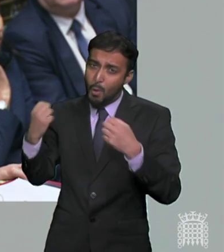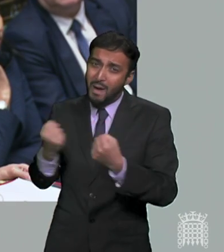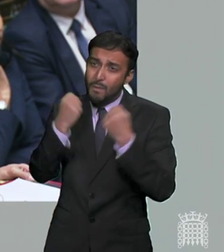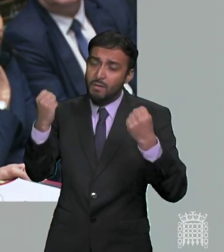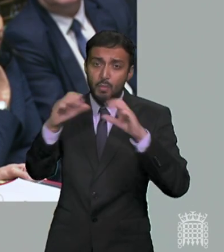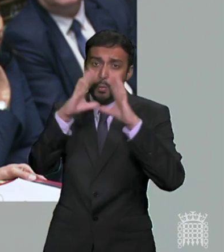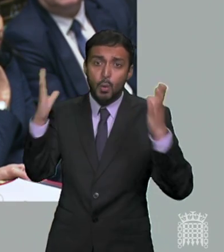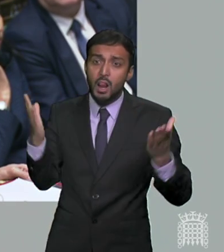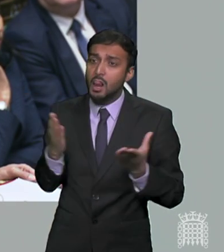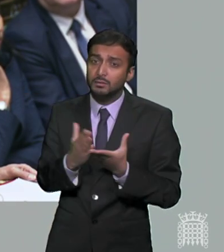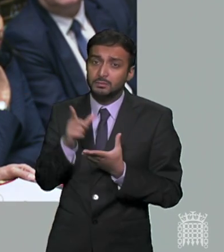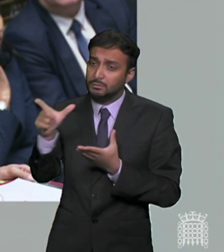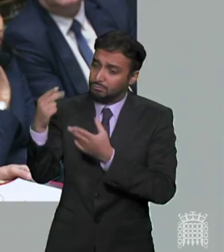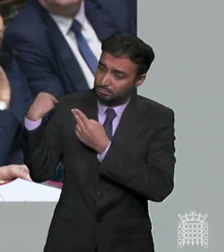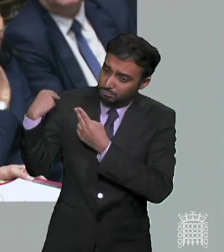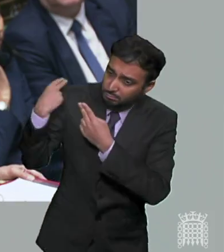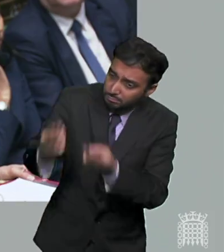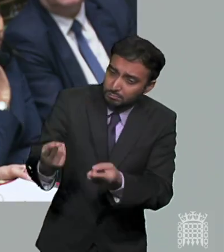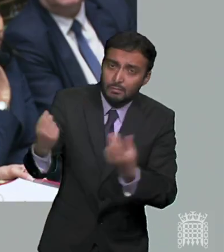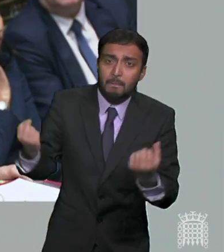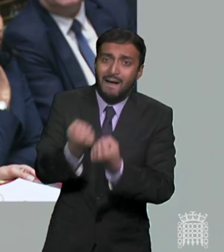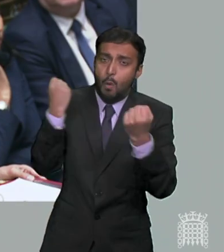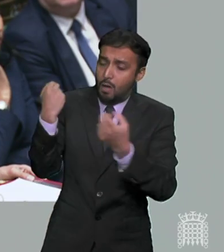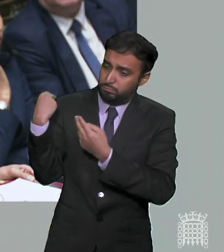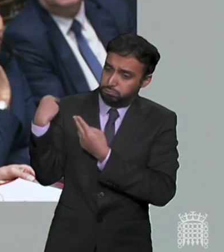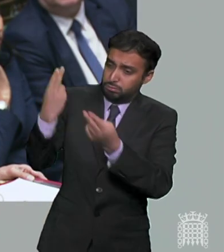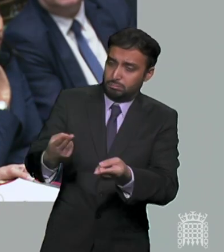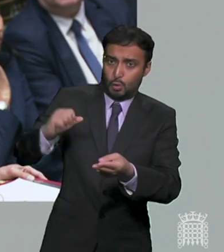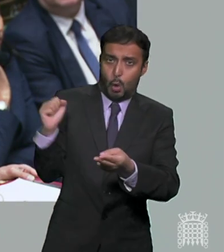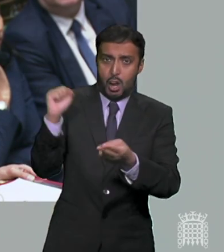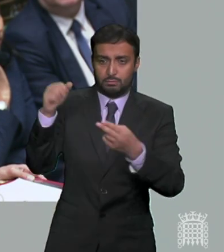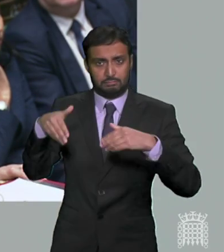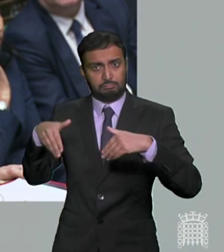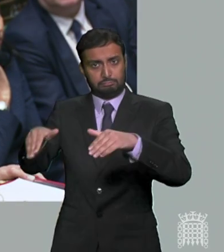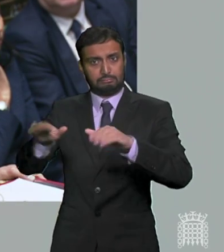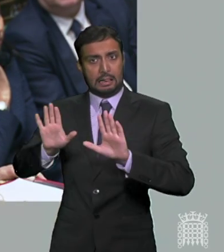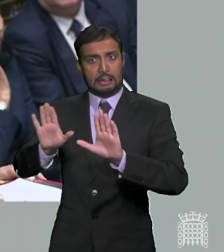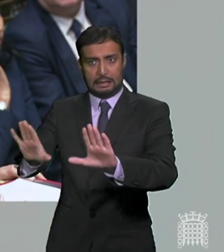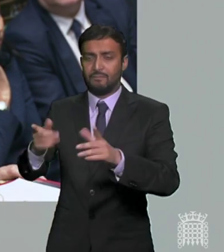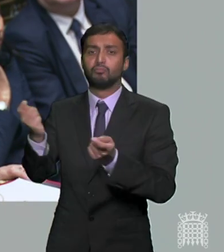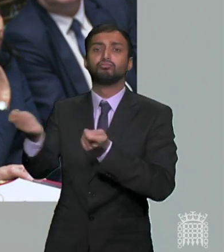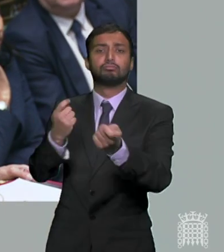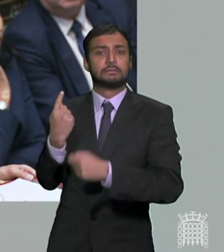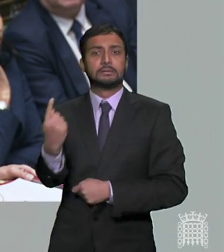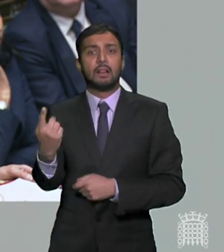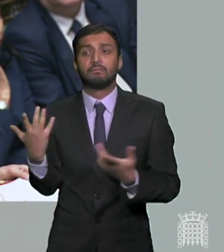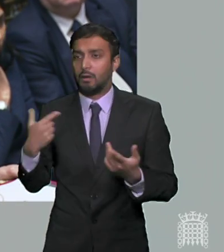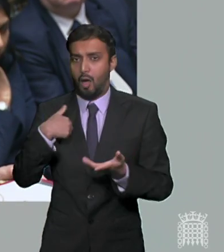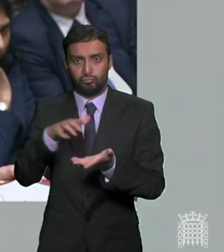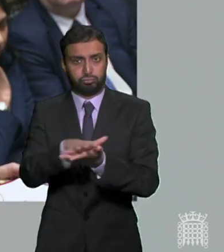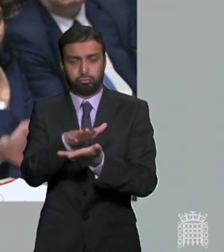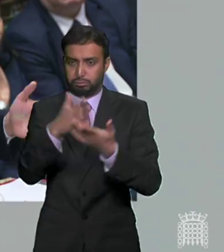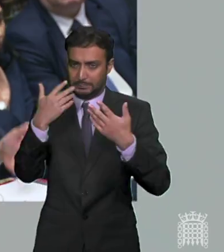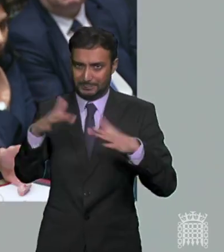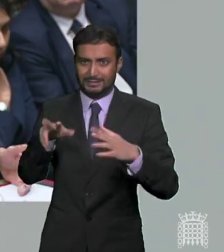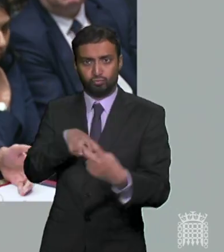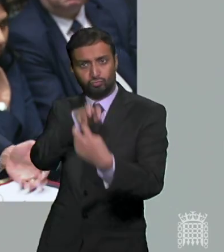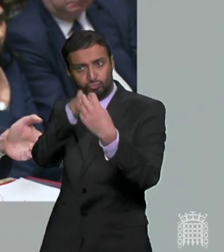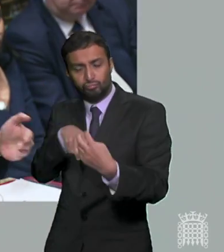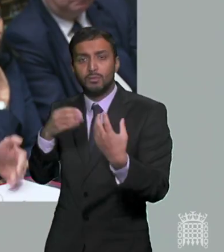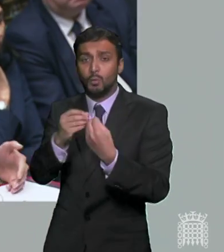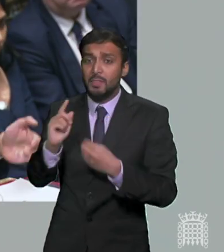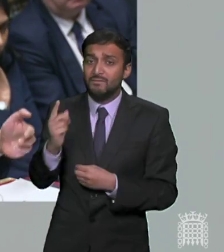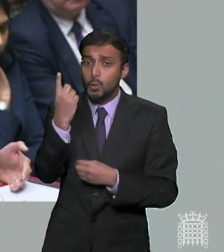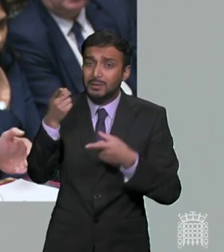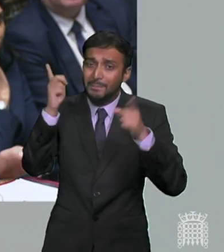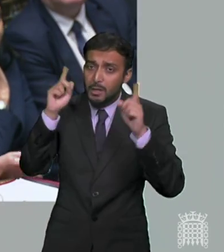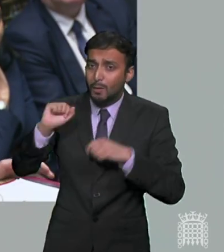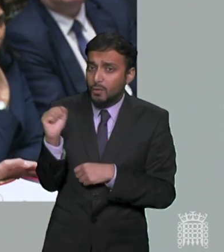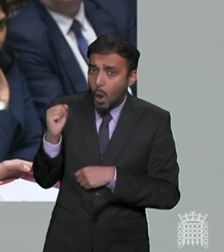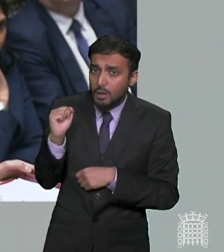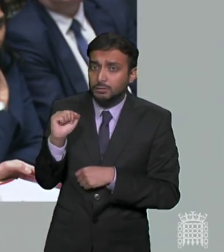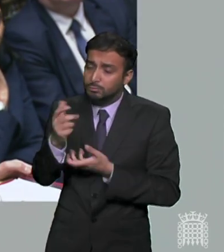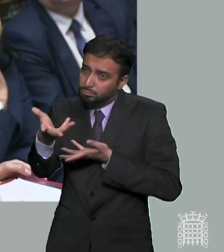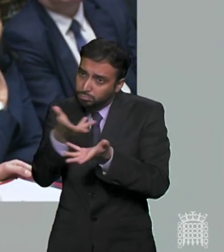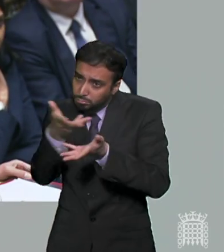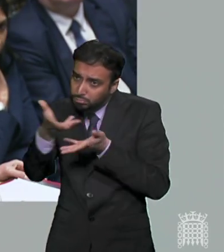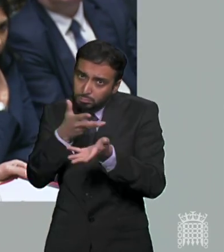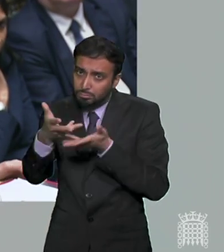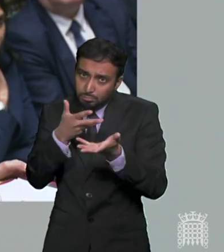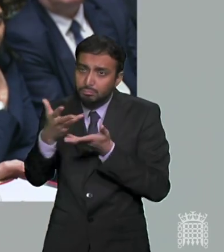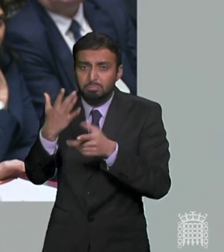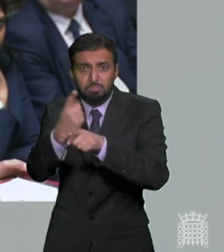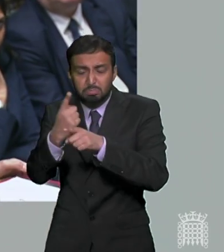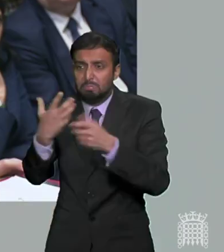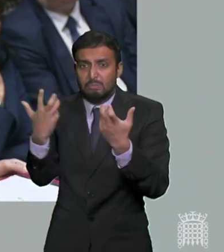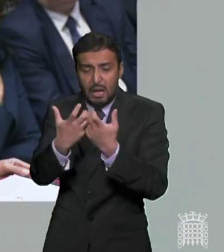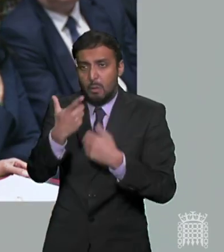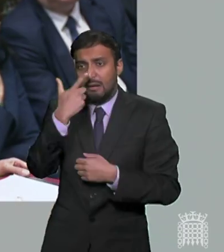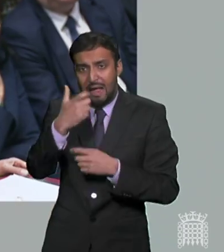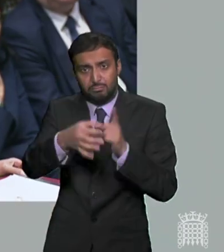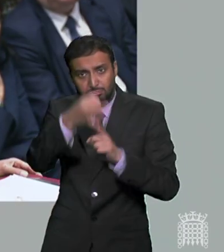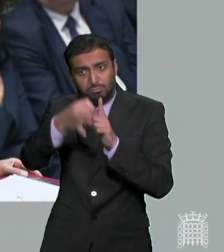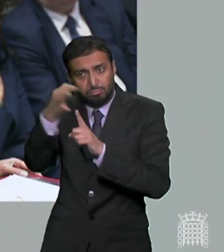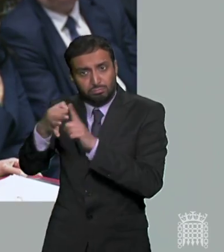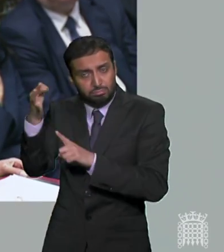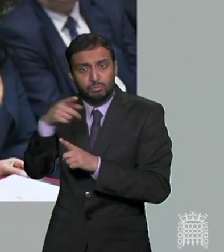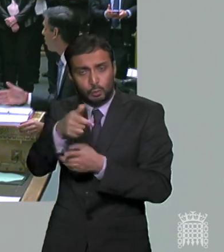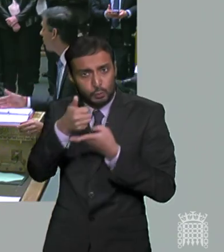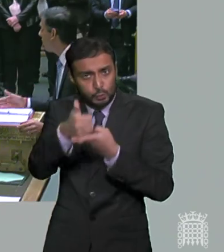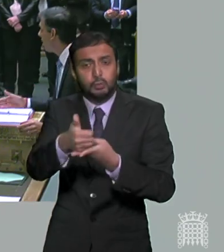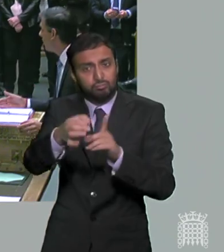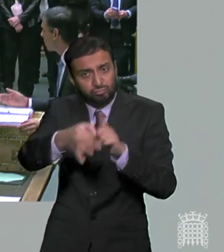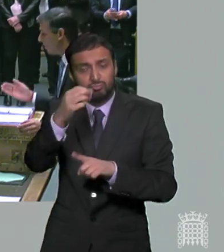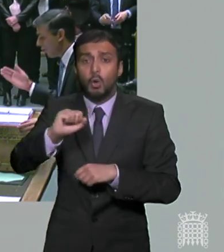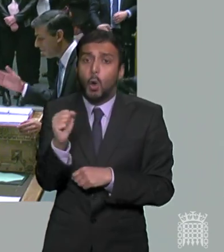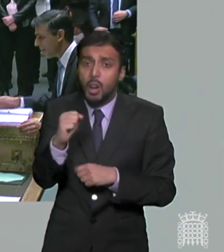I was pleased, very shortly after becoming Prime Minister, to be the first Prime Minister in over a decade to attend the British-Irish Council and sit down with the First Minister to explore ways in which we can work together with the Scottish Government to deliver for the people of Scotland, whether that is delivering our growth deals, delivering free